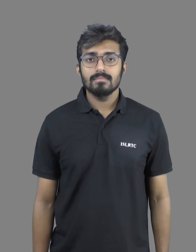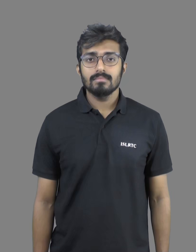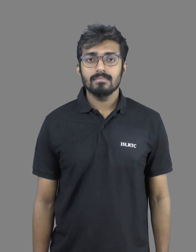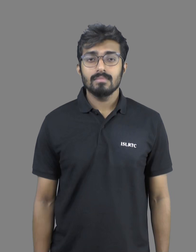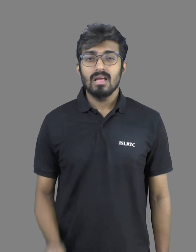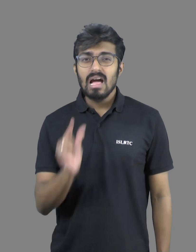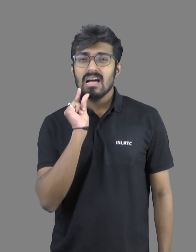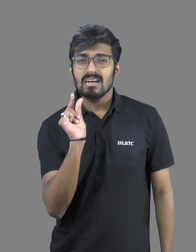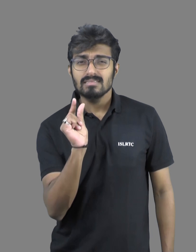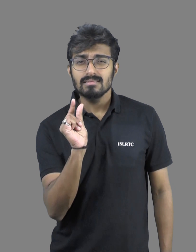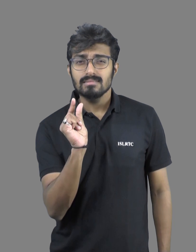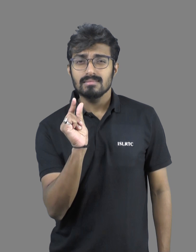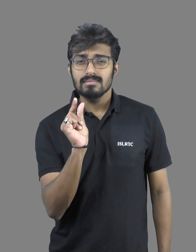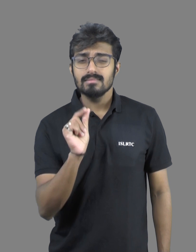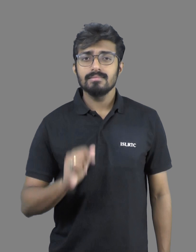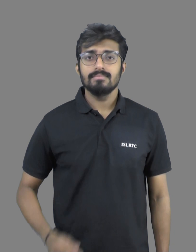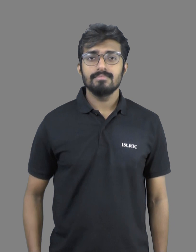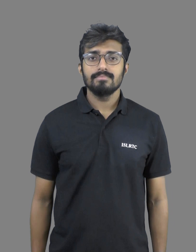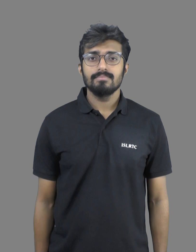Urgent